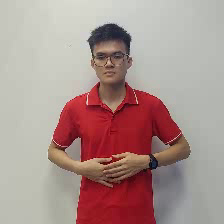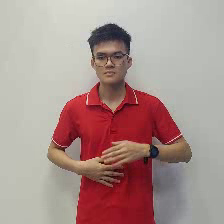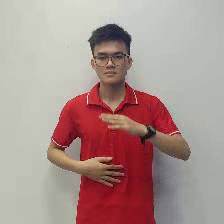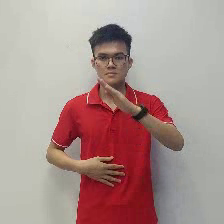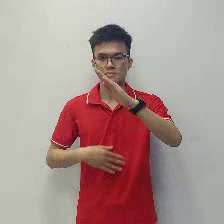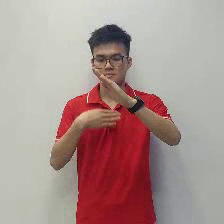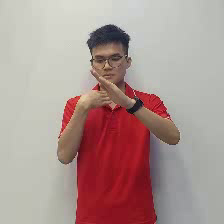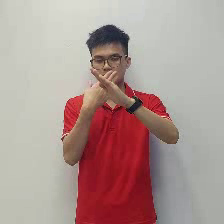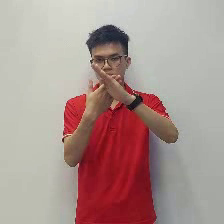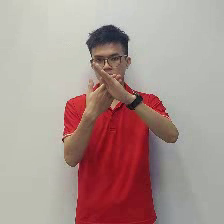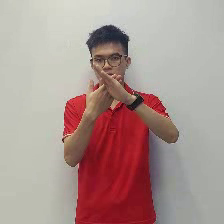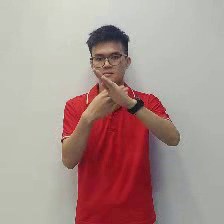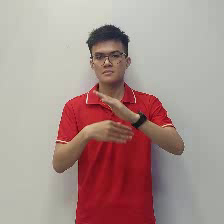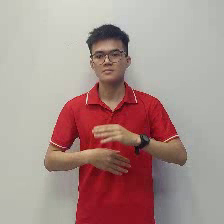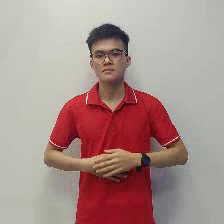Trường học